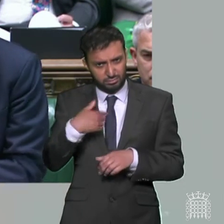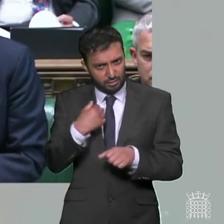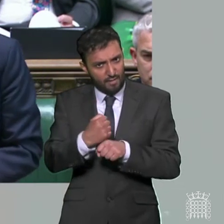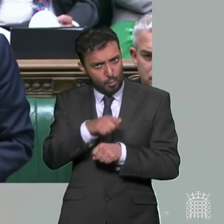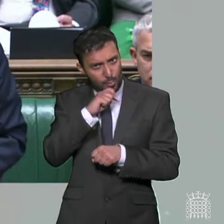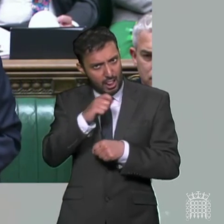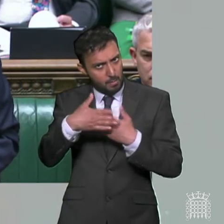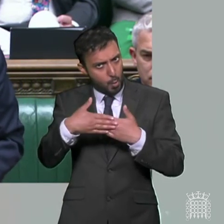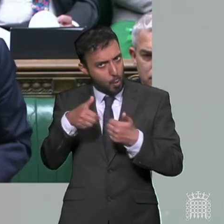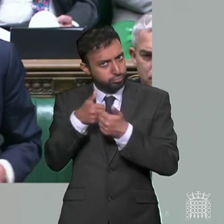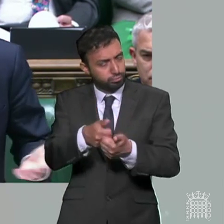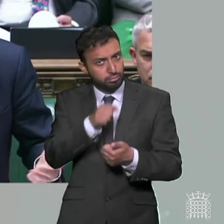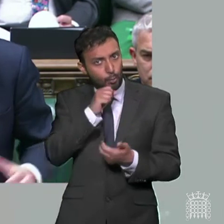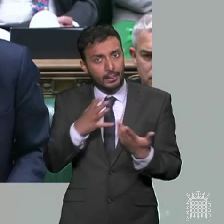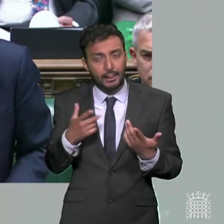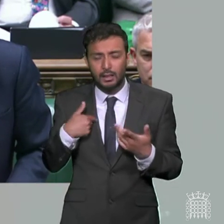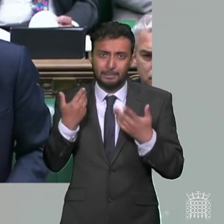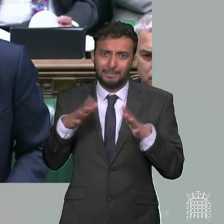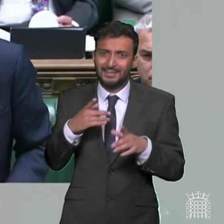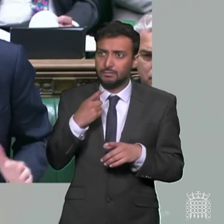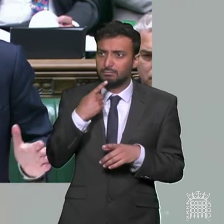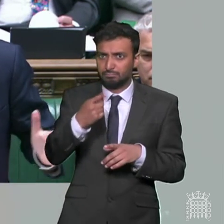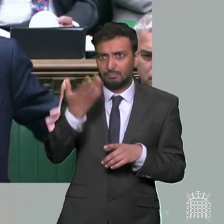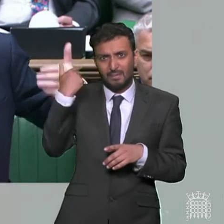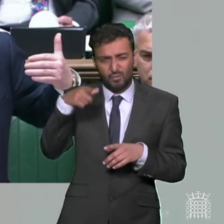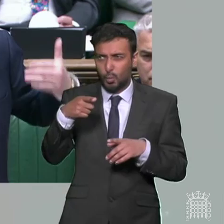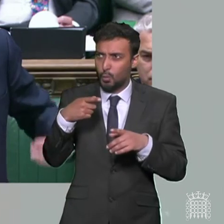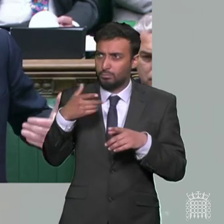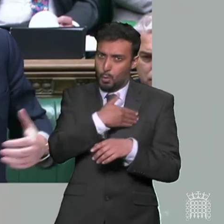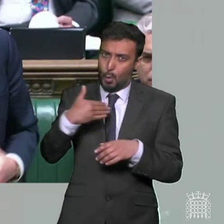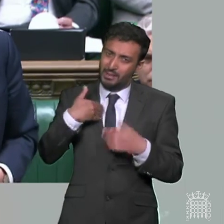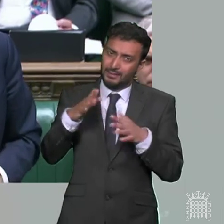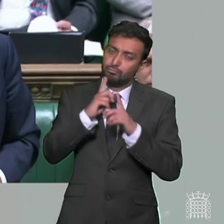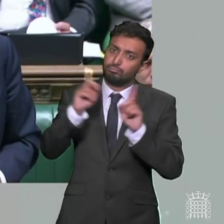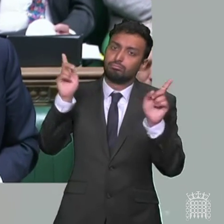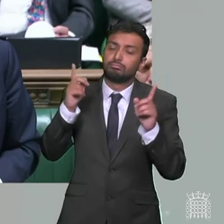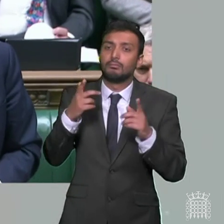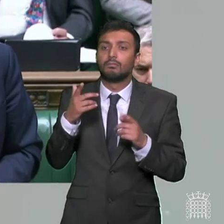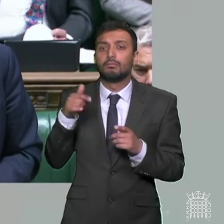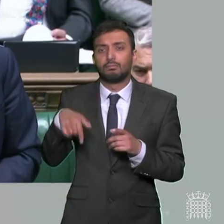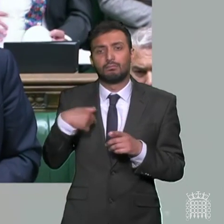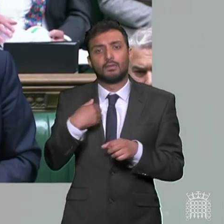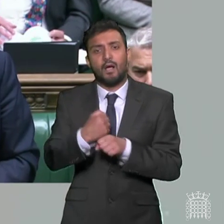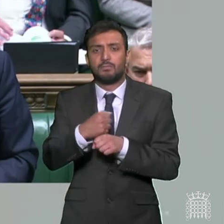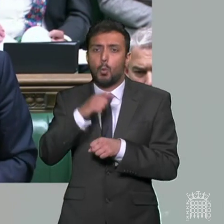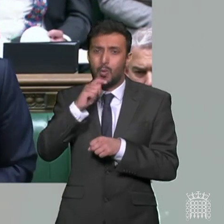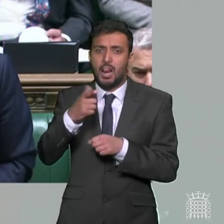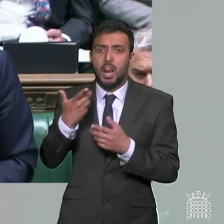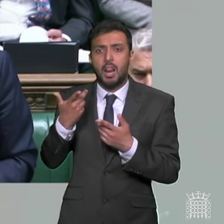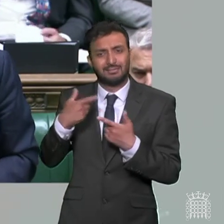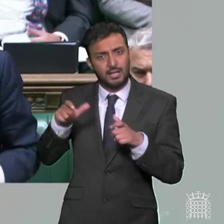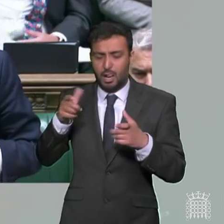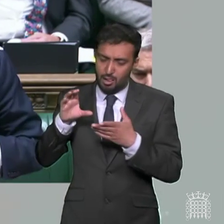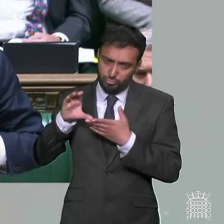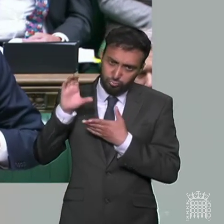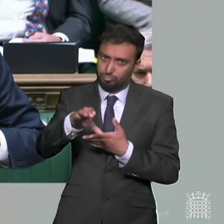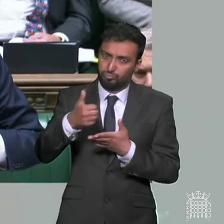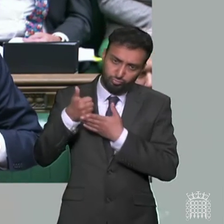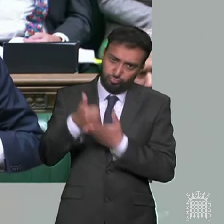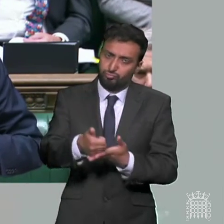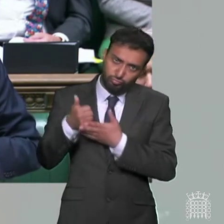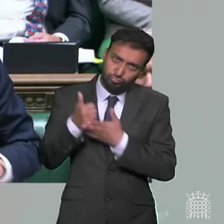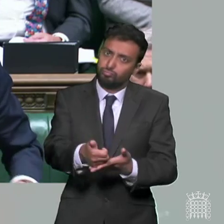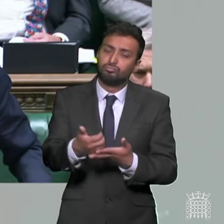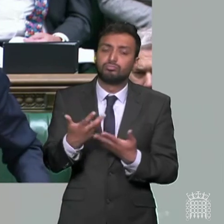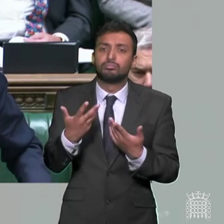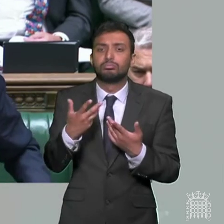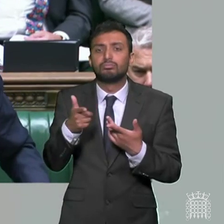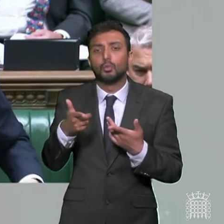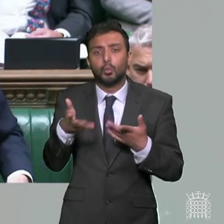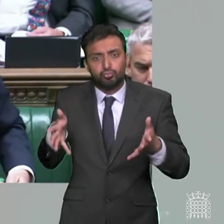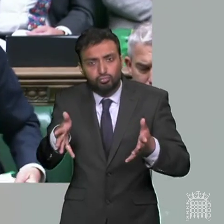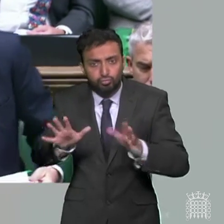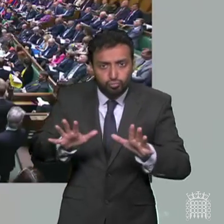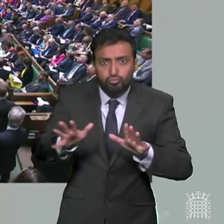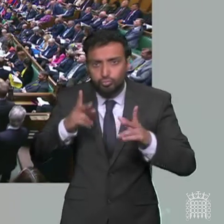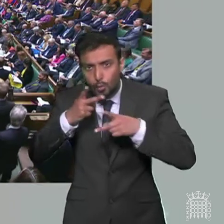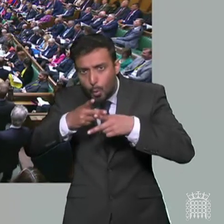I told the House before this afternoon that we will continue to use our fiscal firepower to look after the British people through the covid aftershocks and beyond.